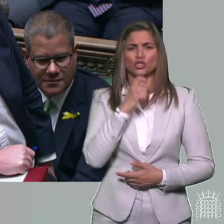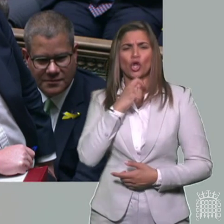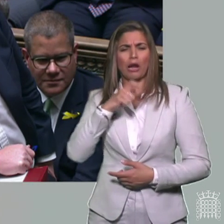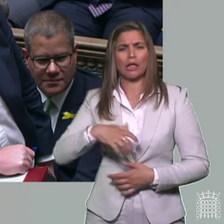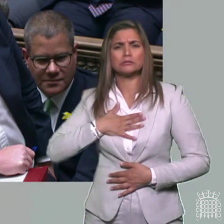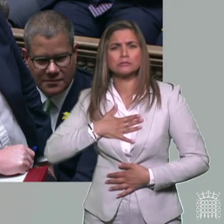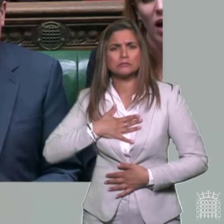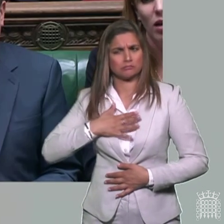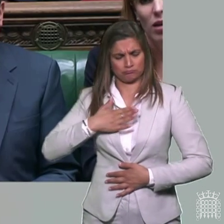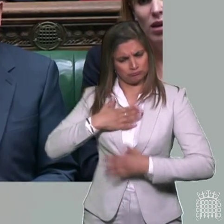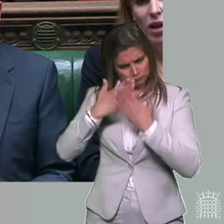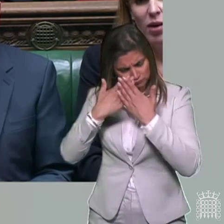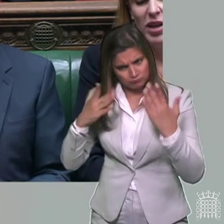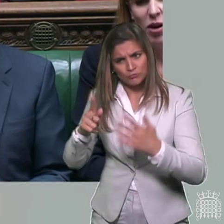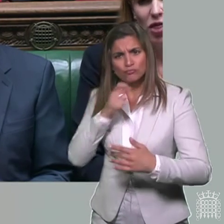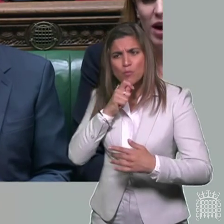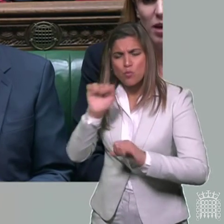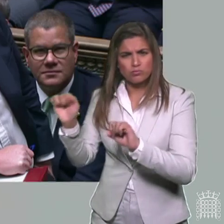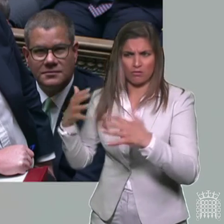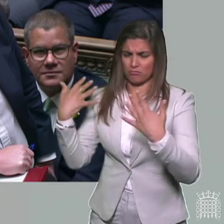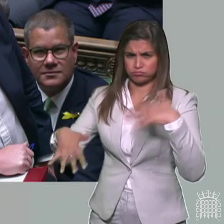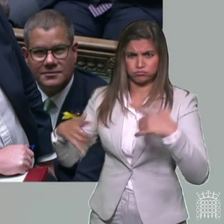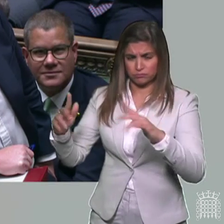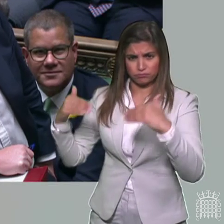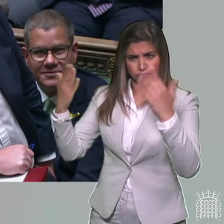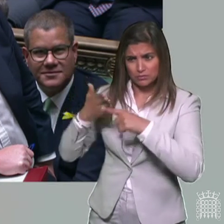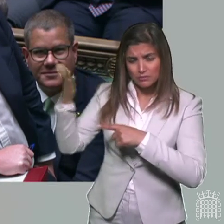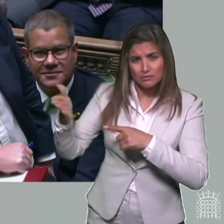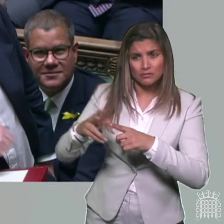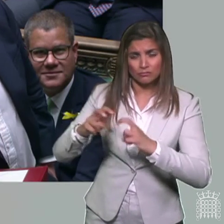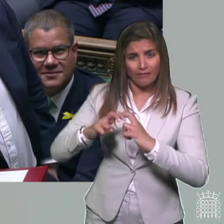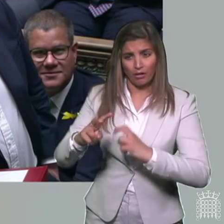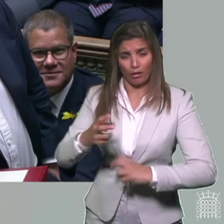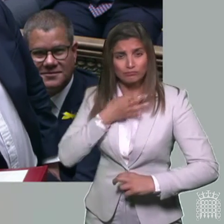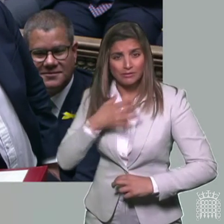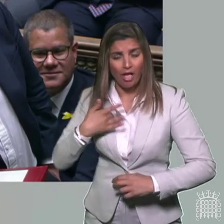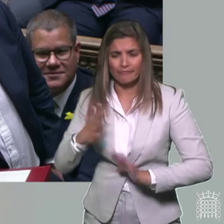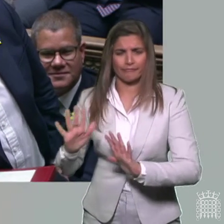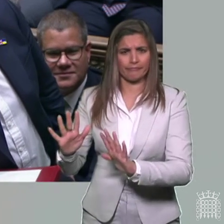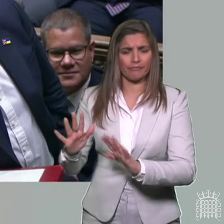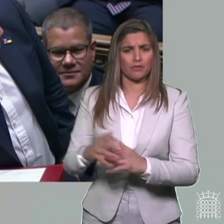I think they do an outstanding job.